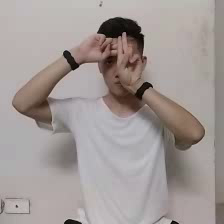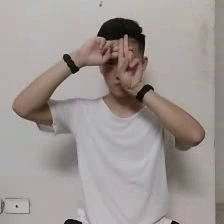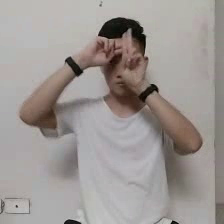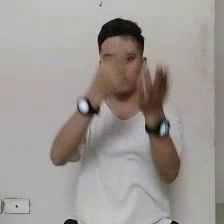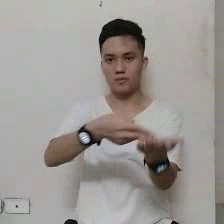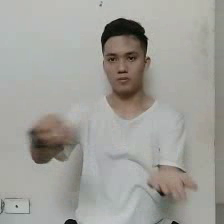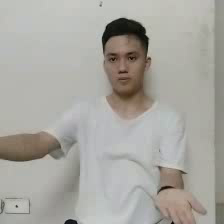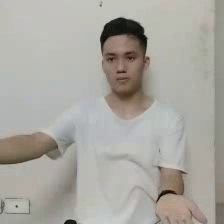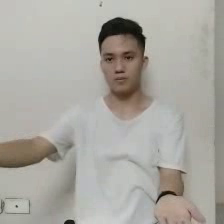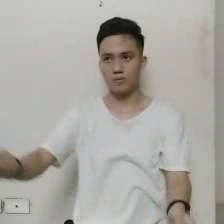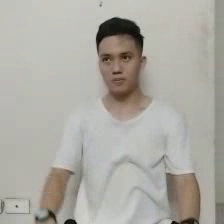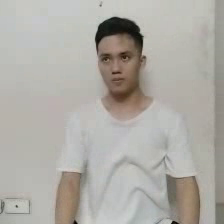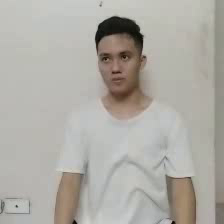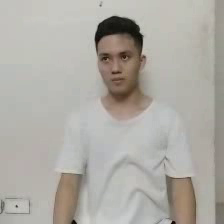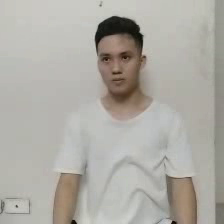Xuất viện